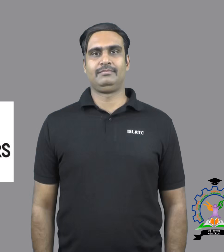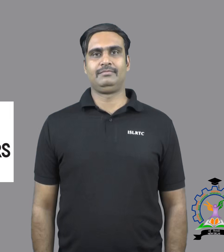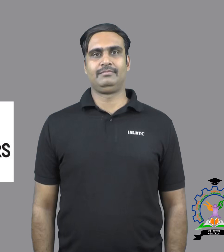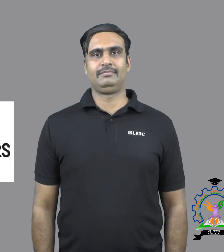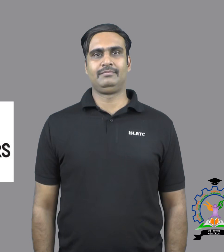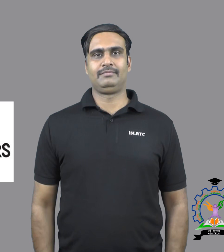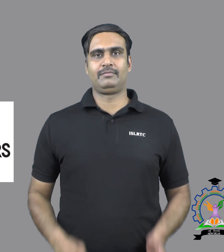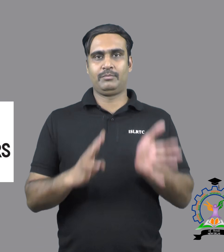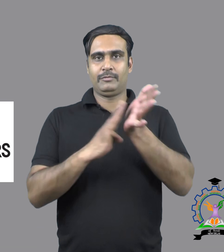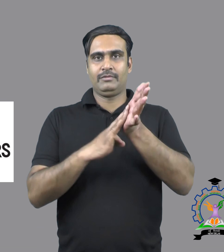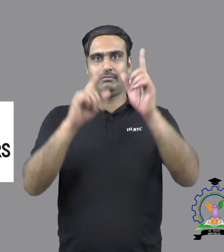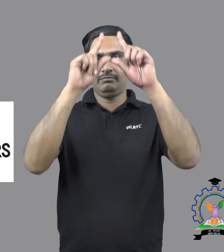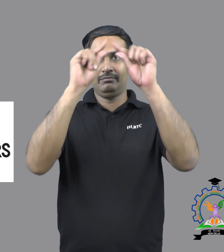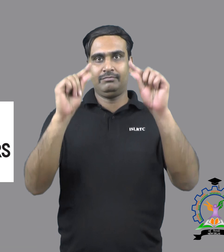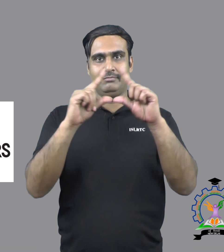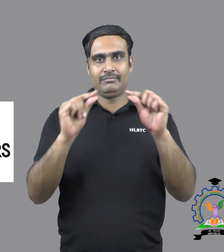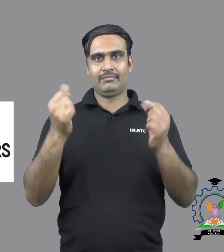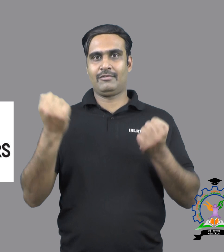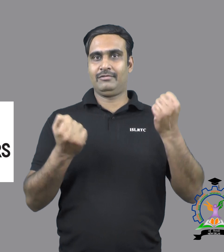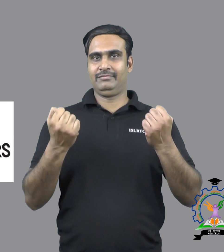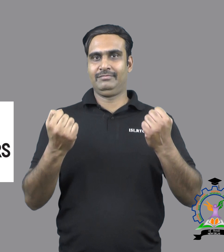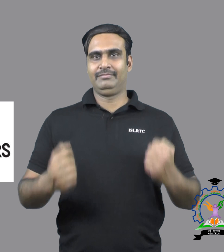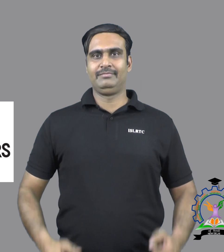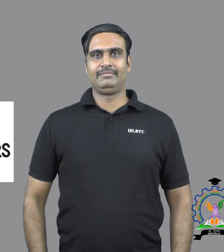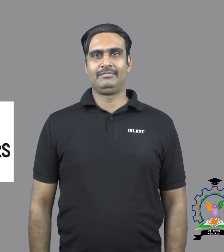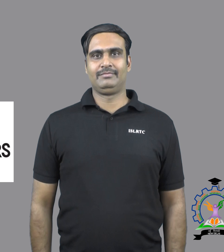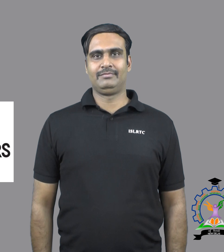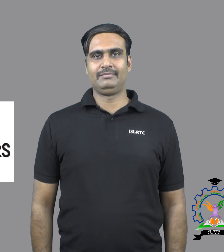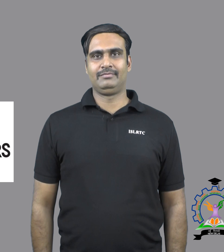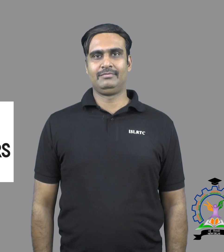Mitsubishi Motors